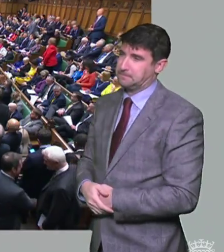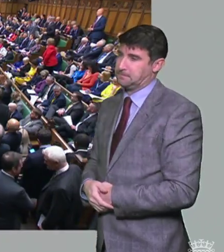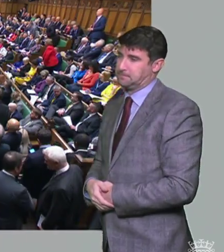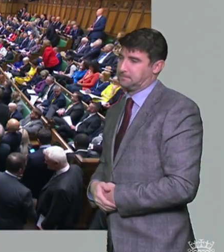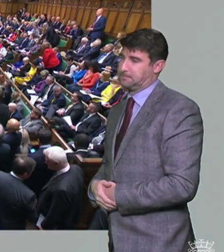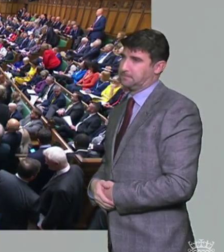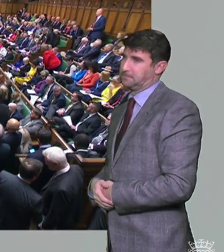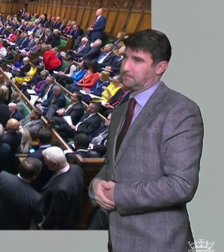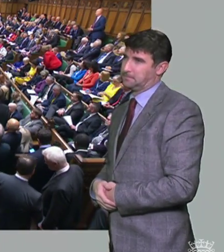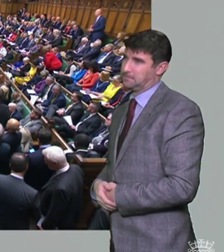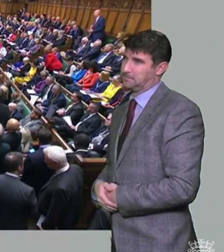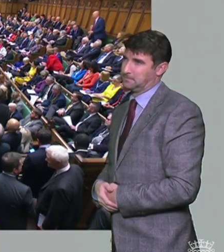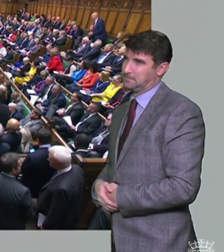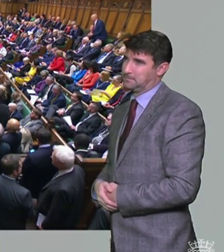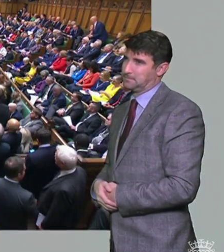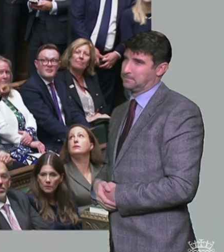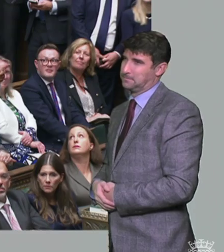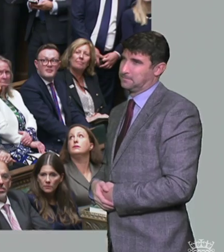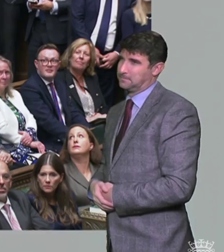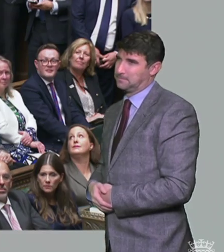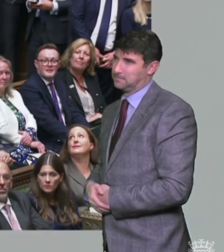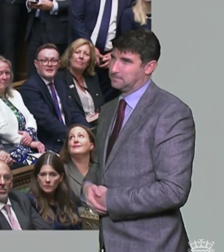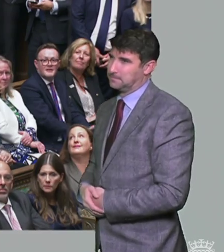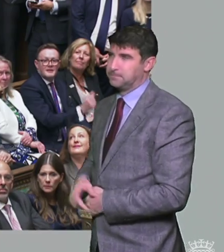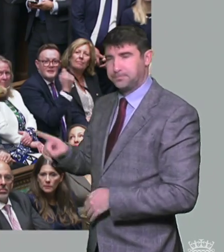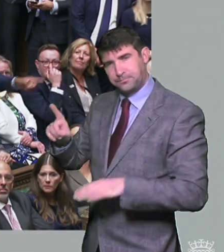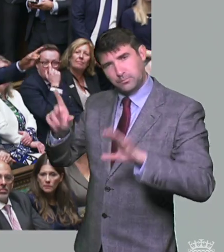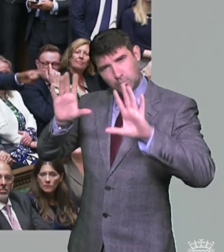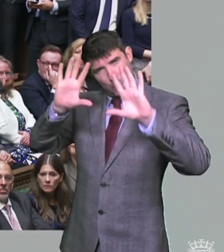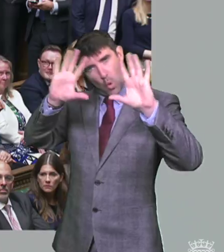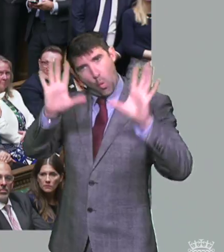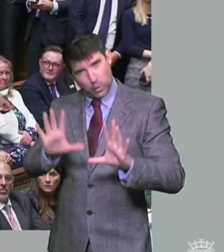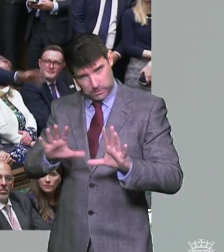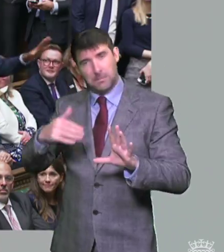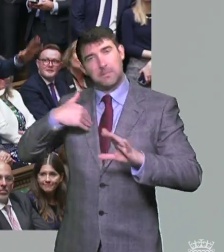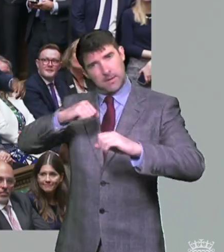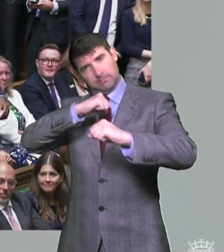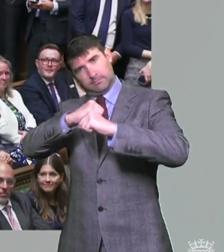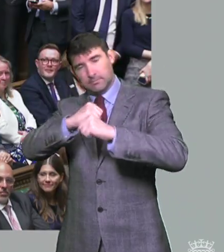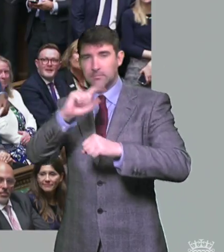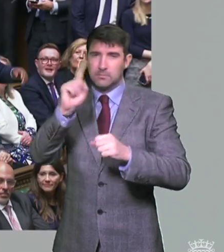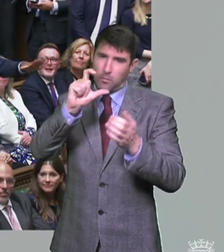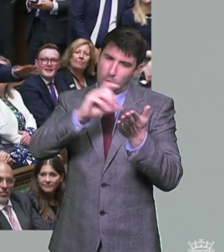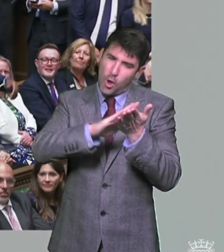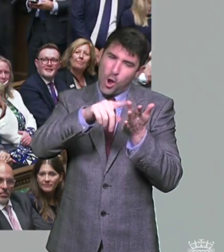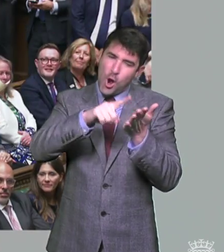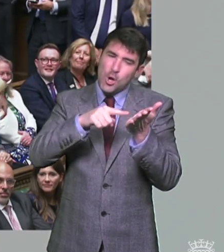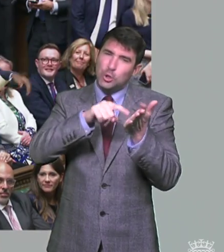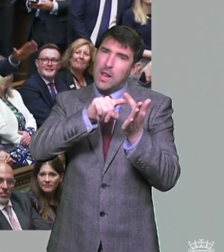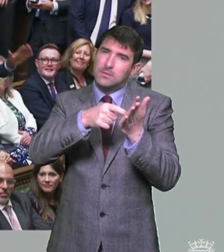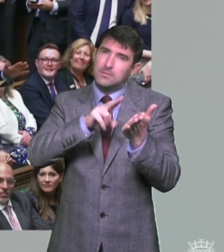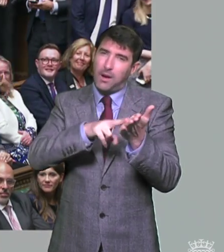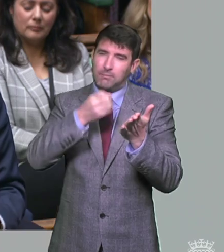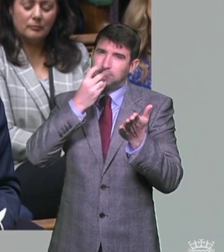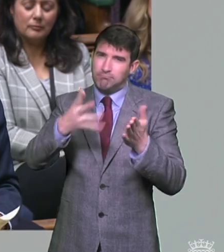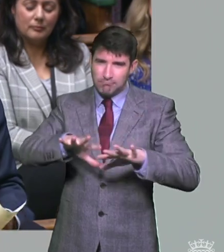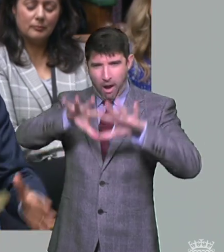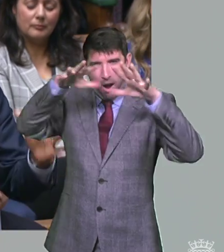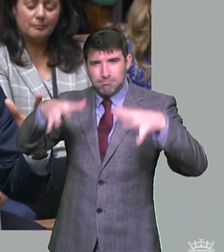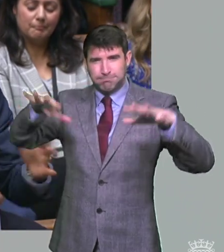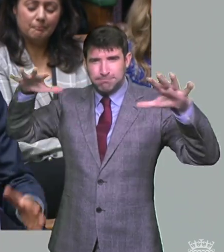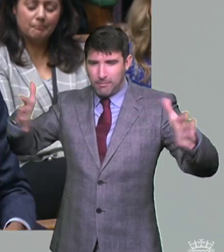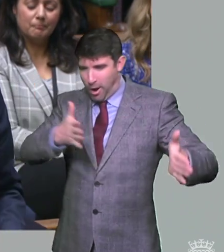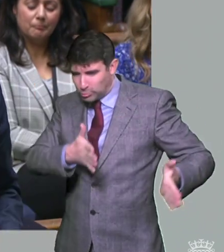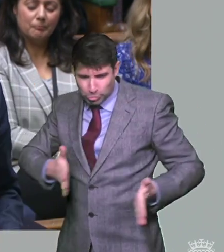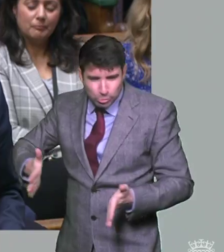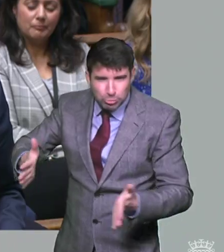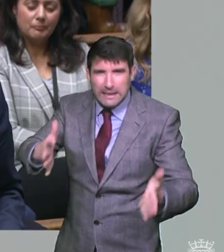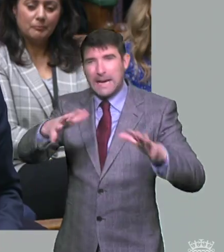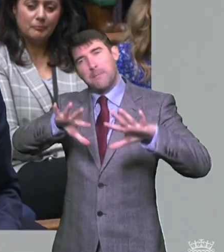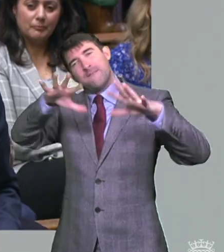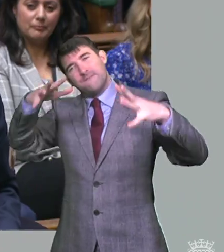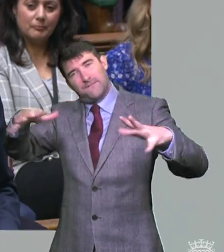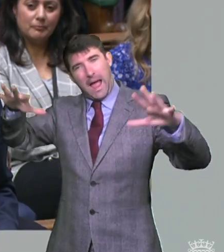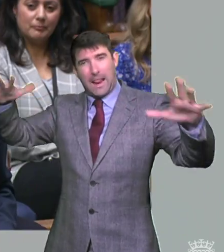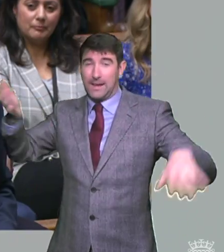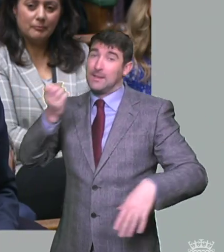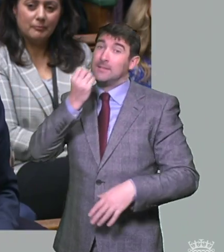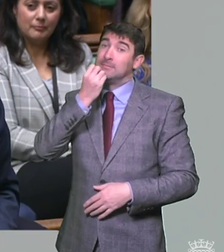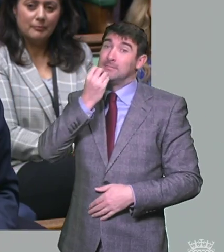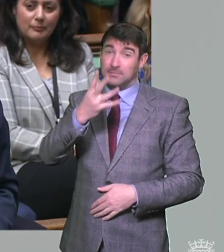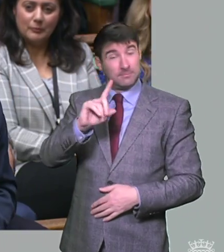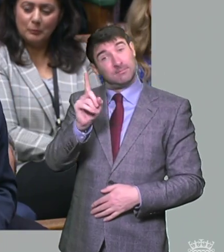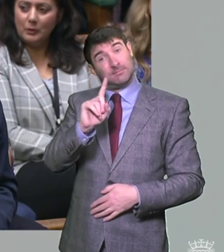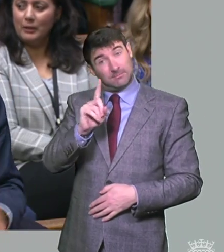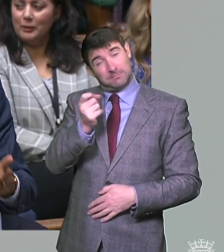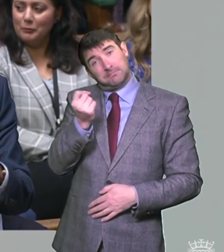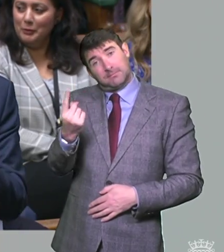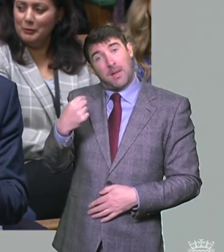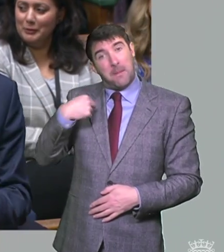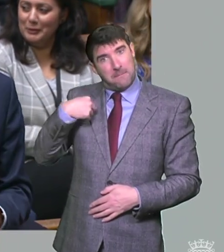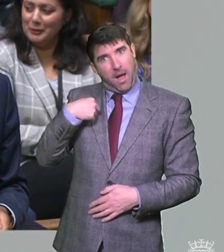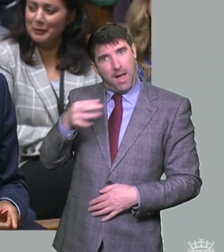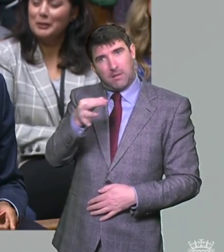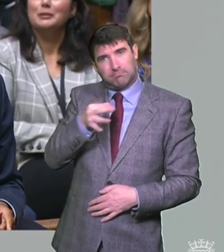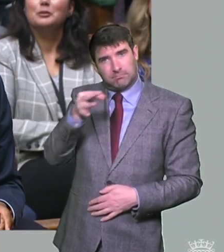This autumn, I am launching my campaign to extend the Chilterns area of outstanding natural beauty across thousands of acres of scenic beauty, chalk streams and valuable habitats that happen to surround the wonderful town of Hitchin in my constituency.